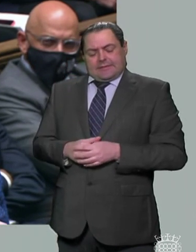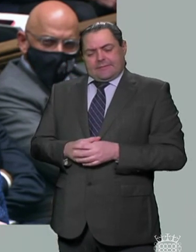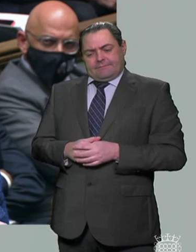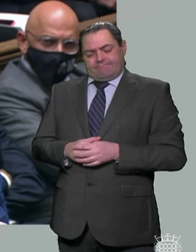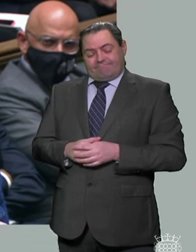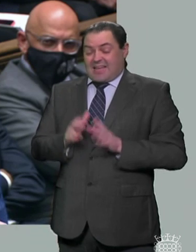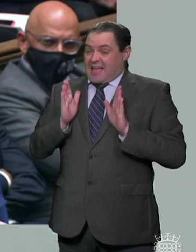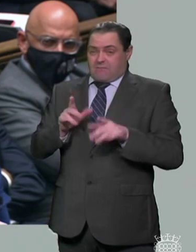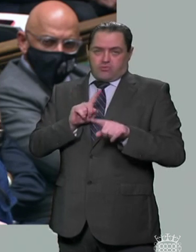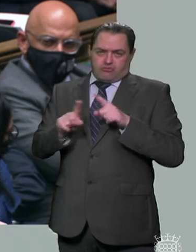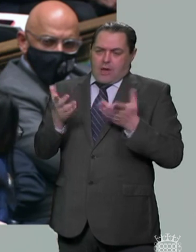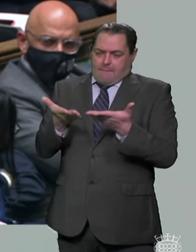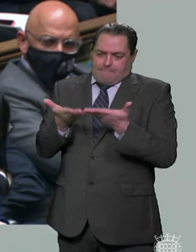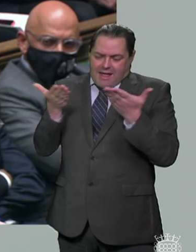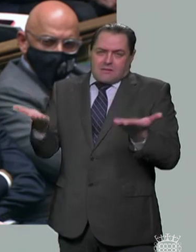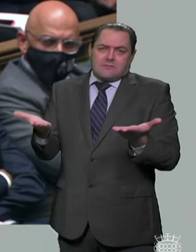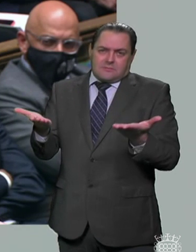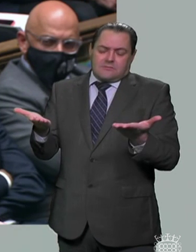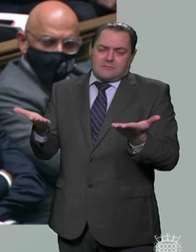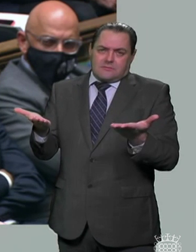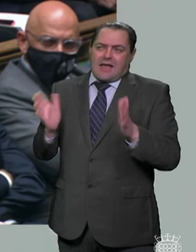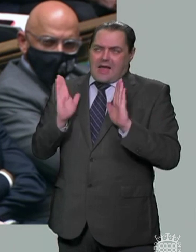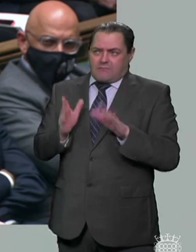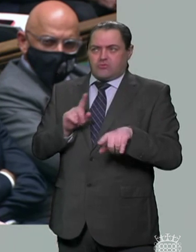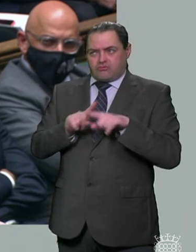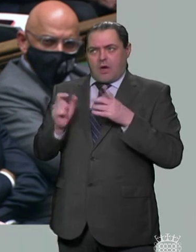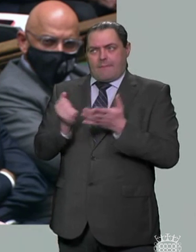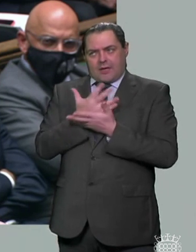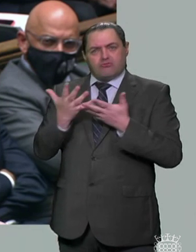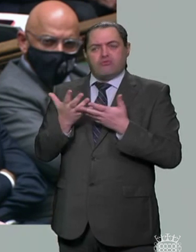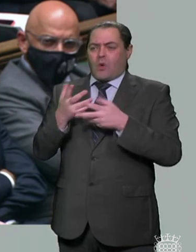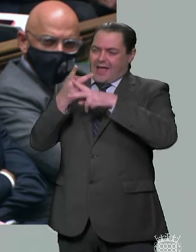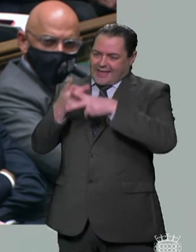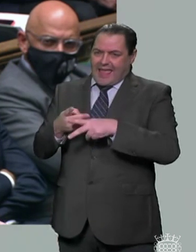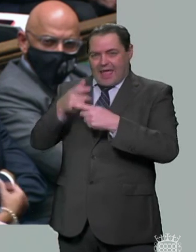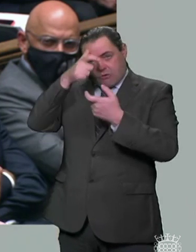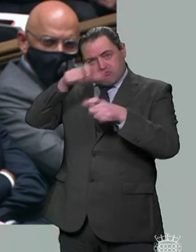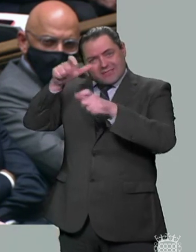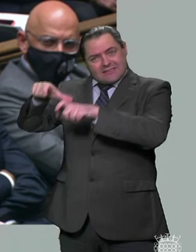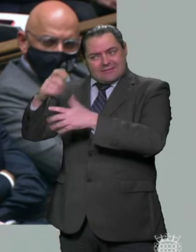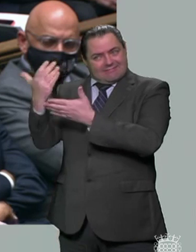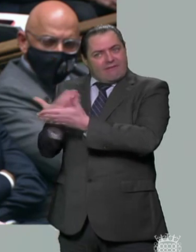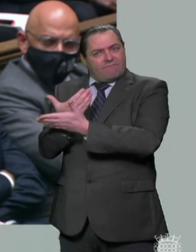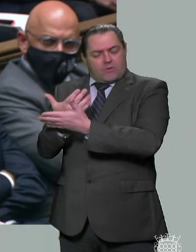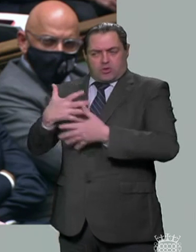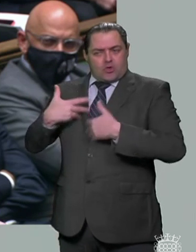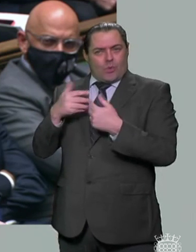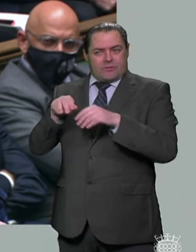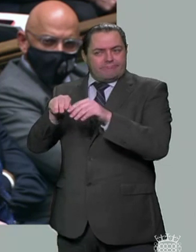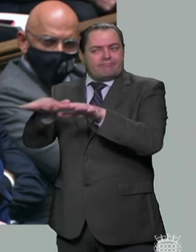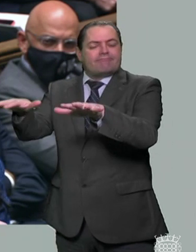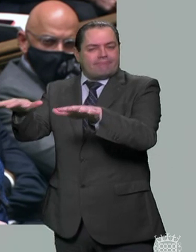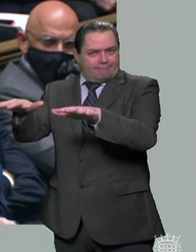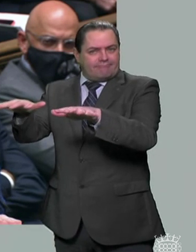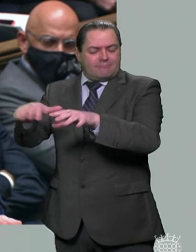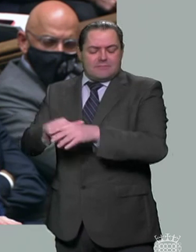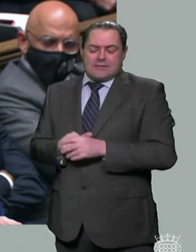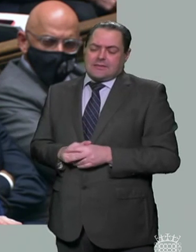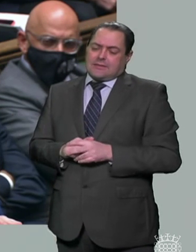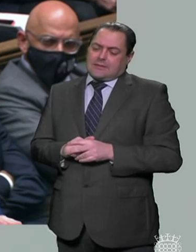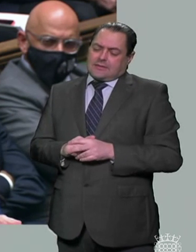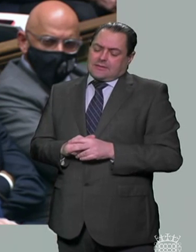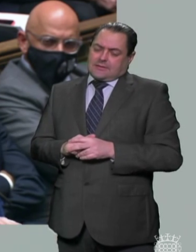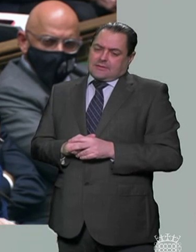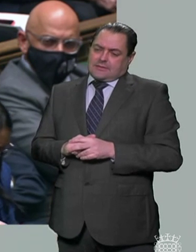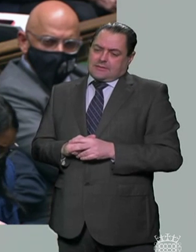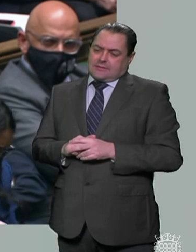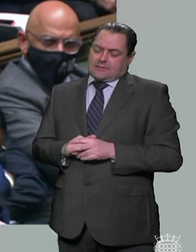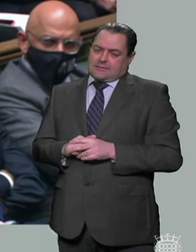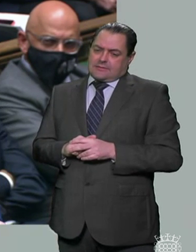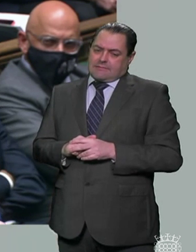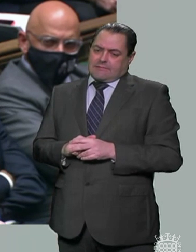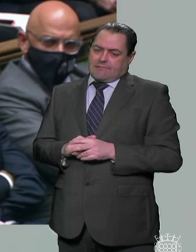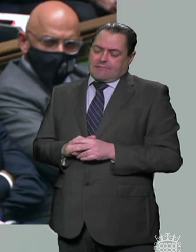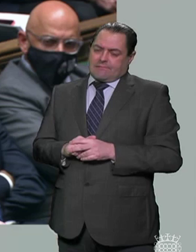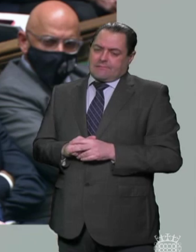We do have to try to strike a balance and to keep home care residents safe and to do what we can to prevent the epidemic from taking hold in care homes.